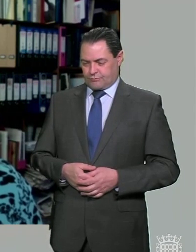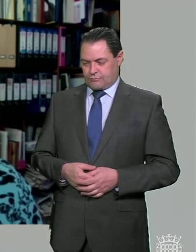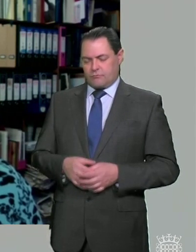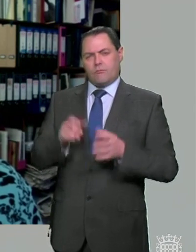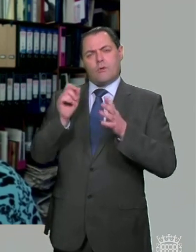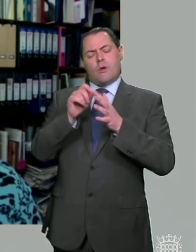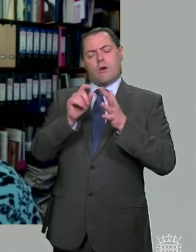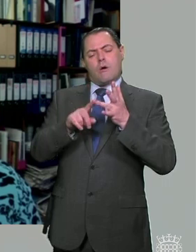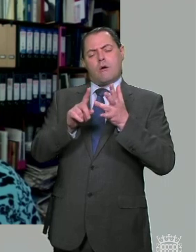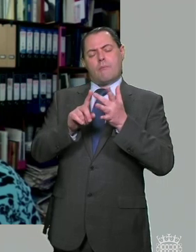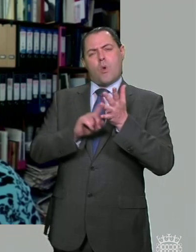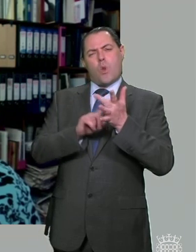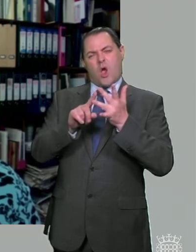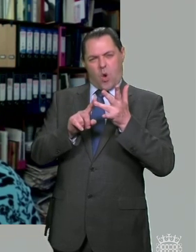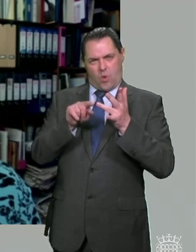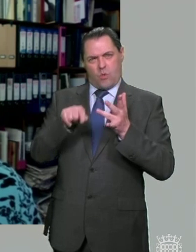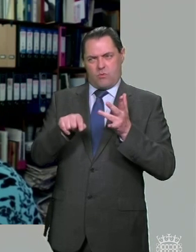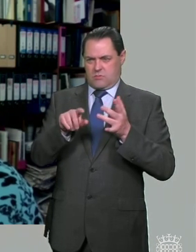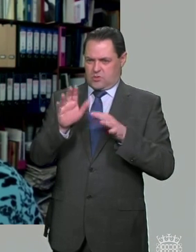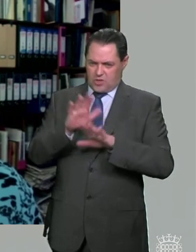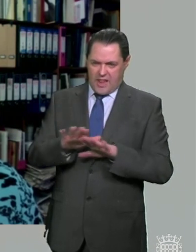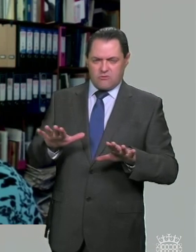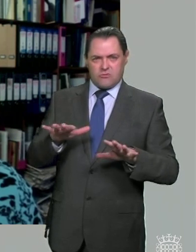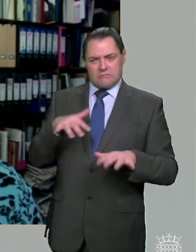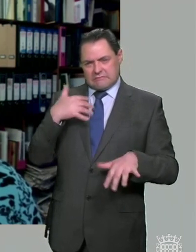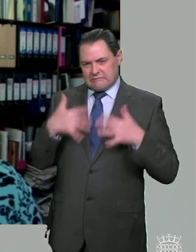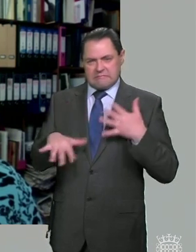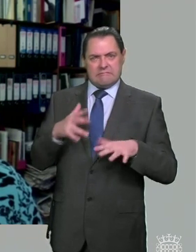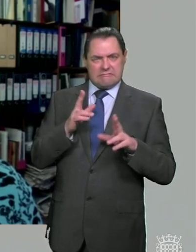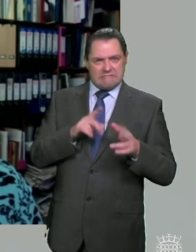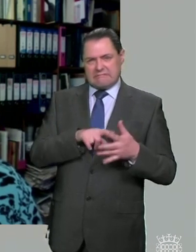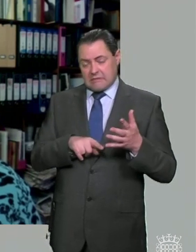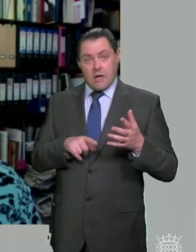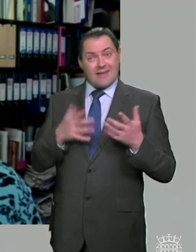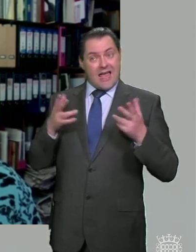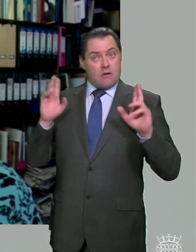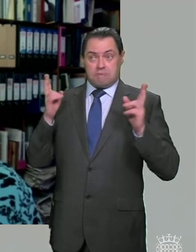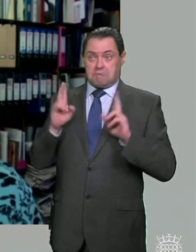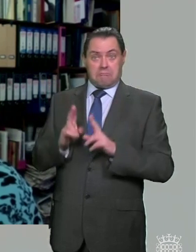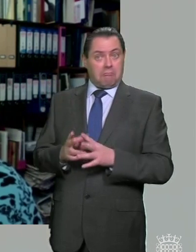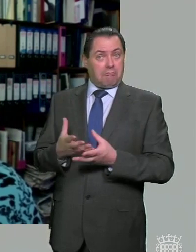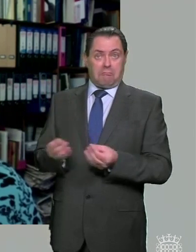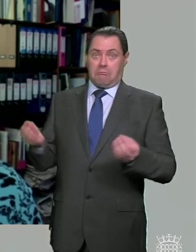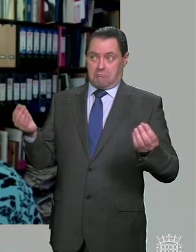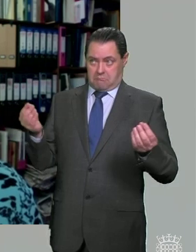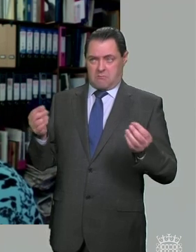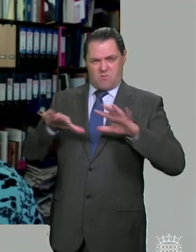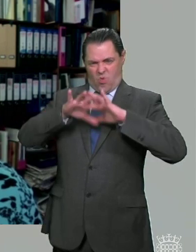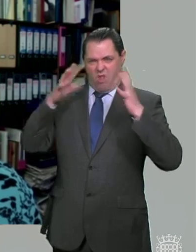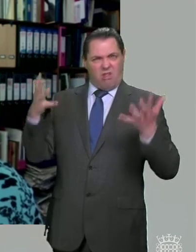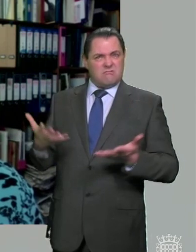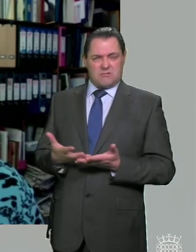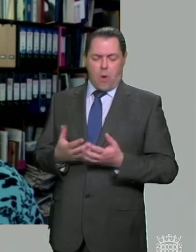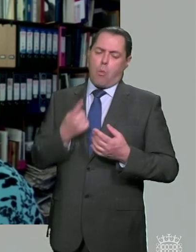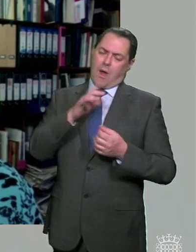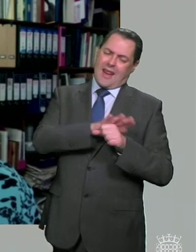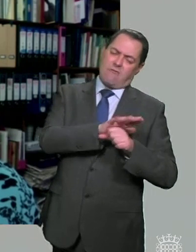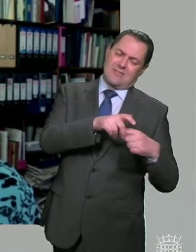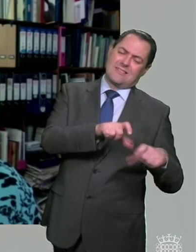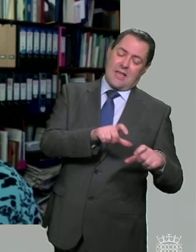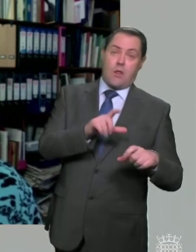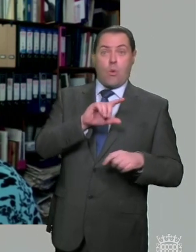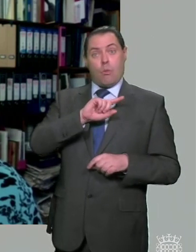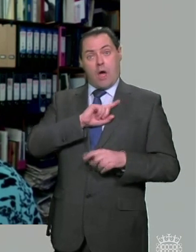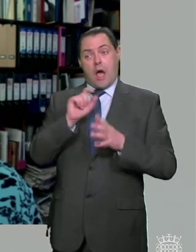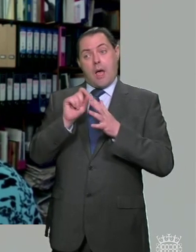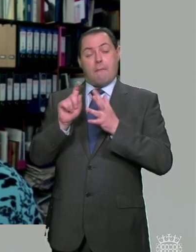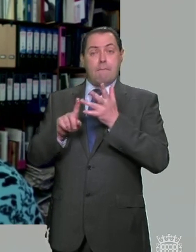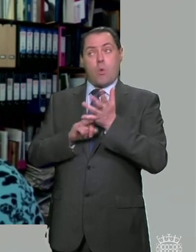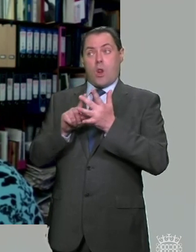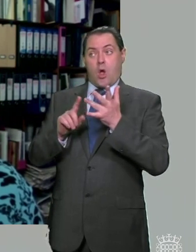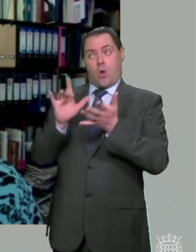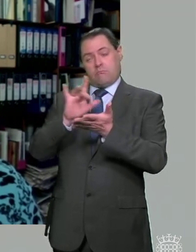Polio, a disease that kills and maims children, has been eliminated in all but one region of the world due to the incredible work of the Global Polio Eradication Initiative.